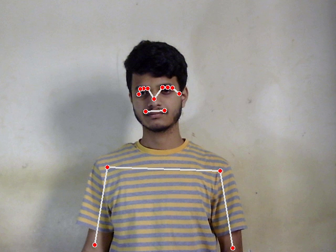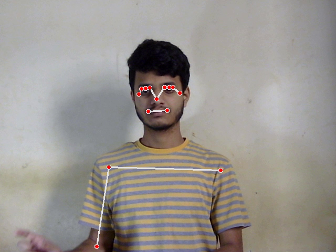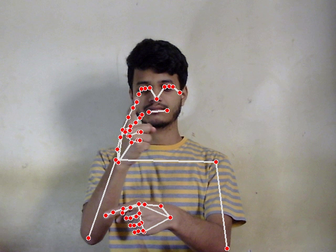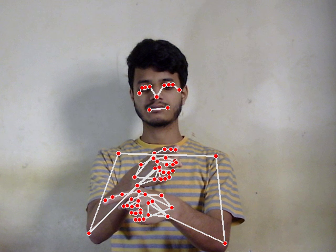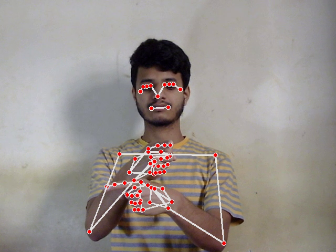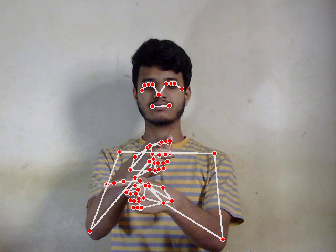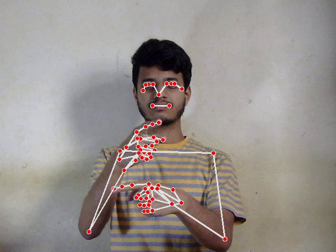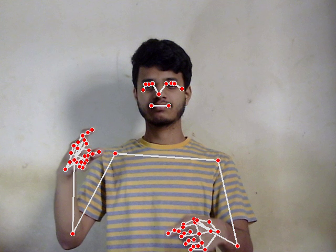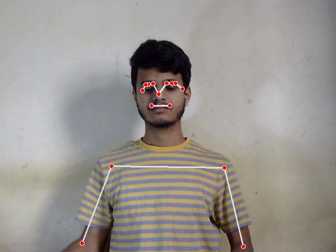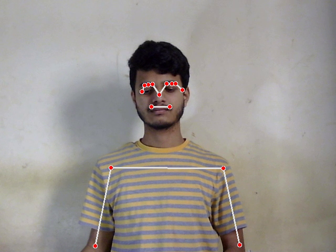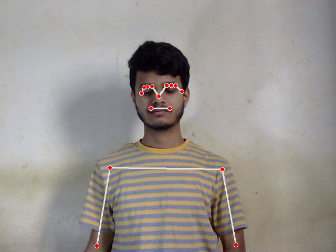right